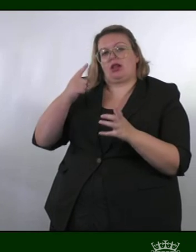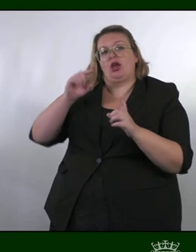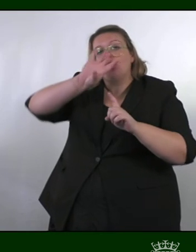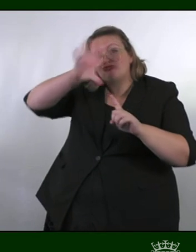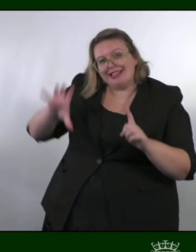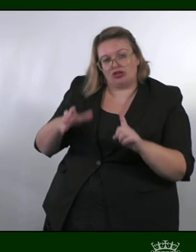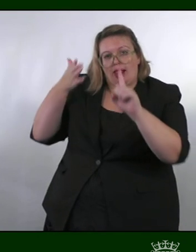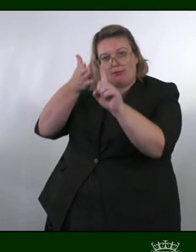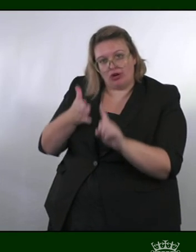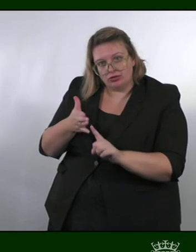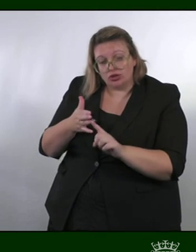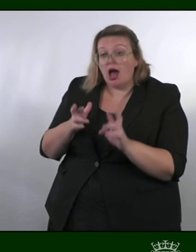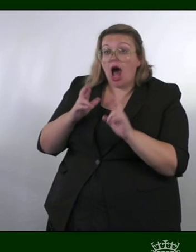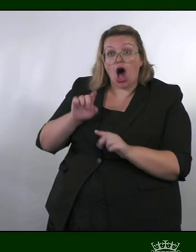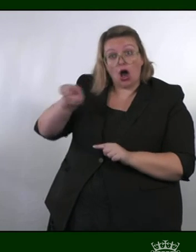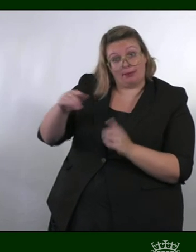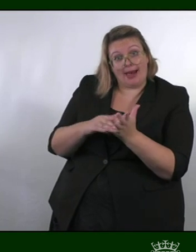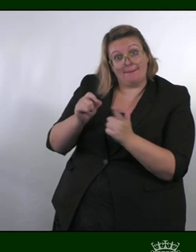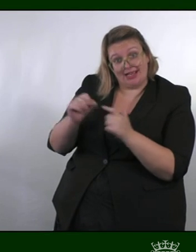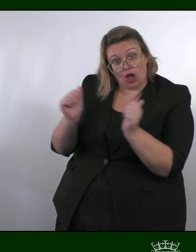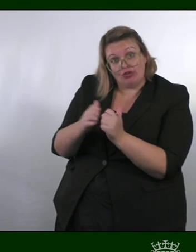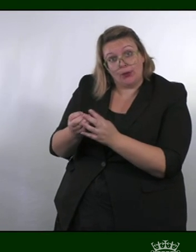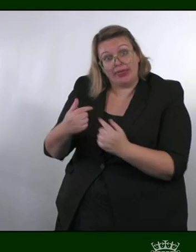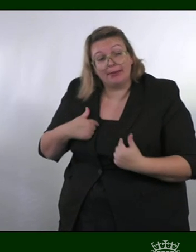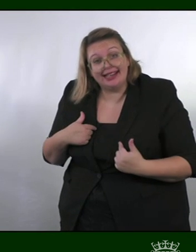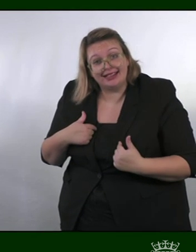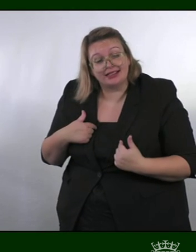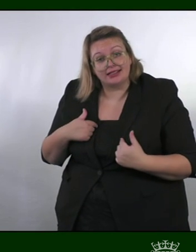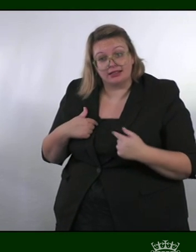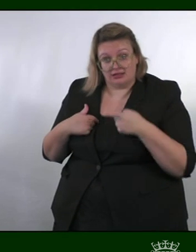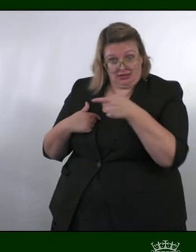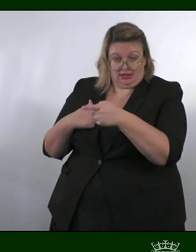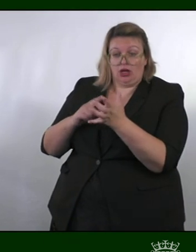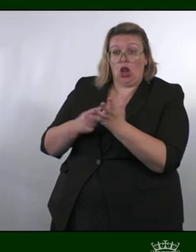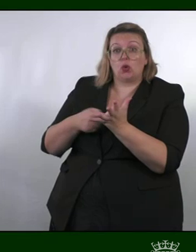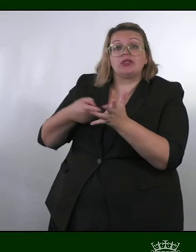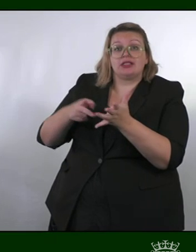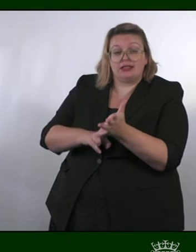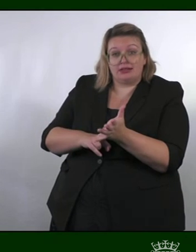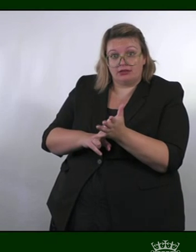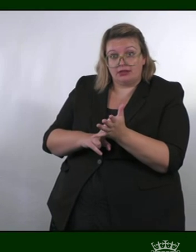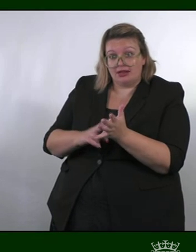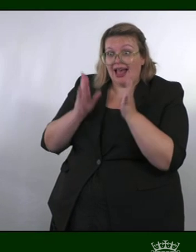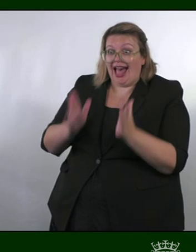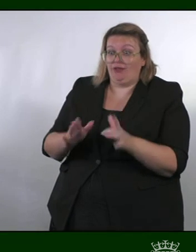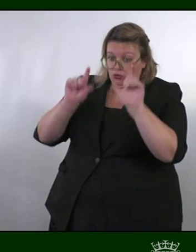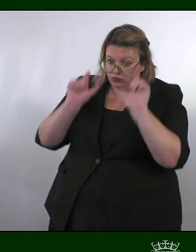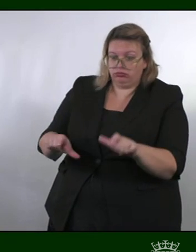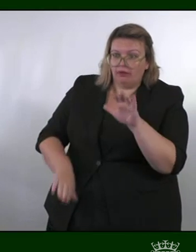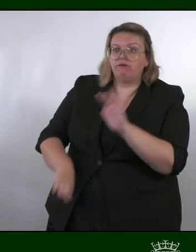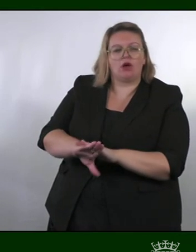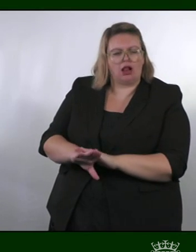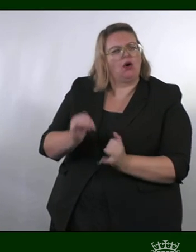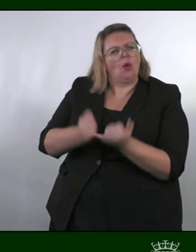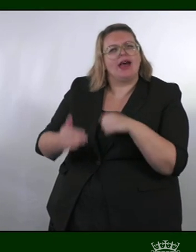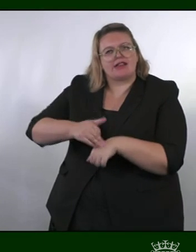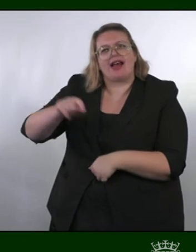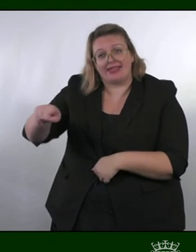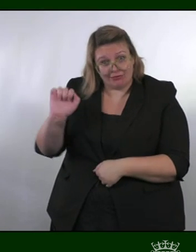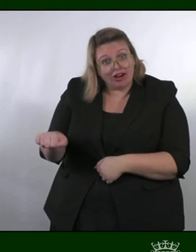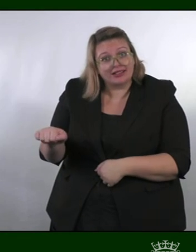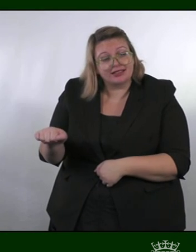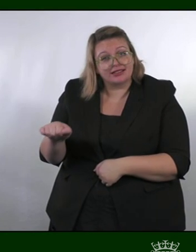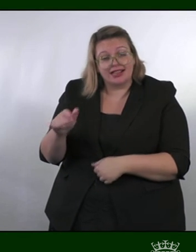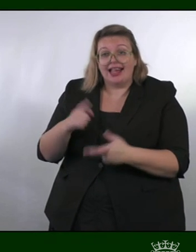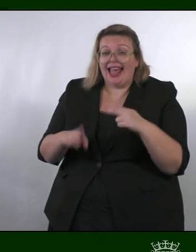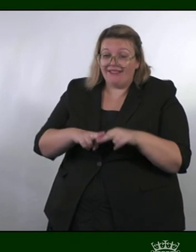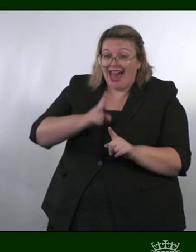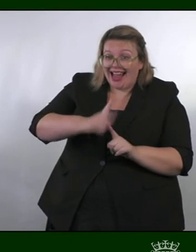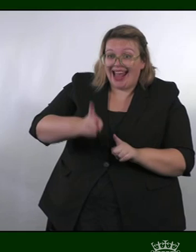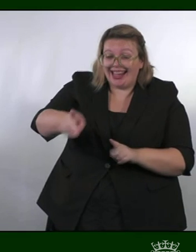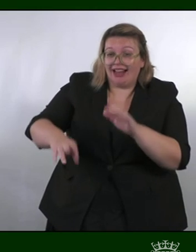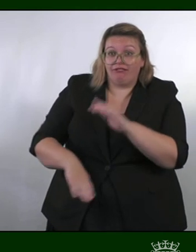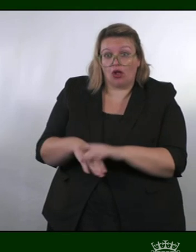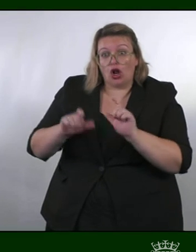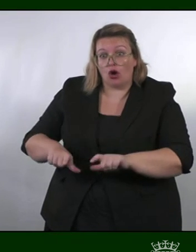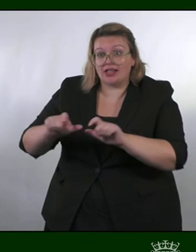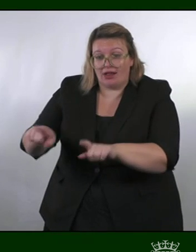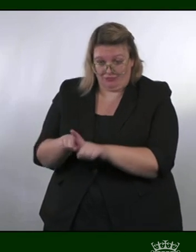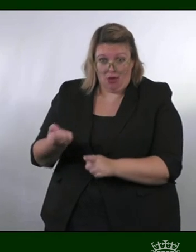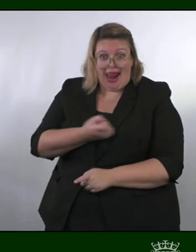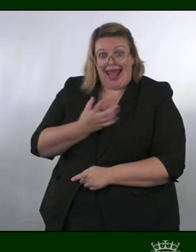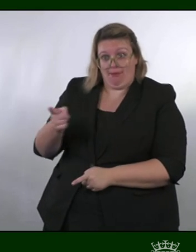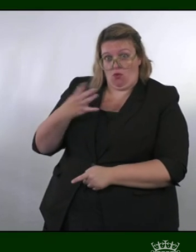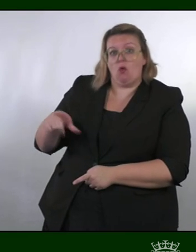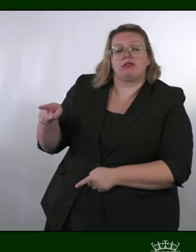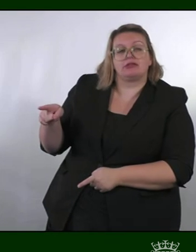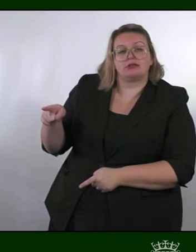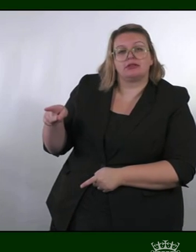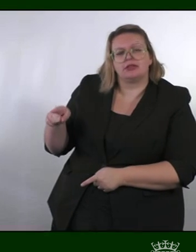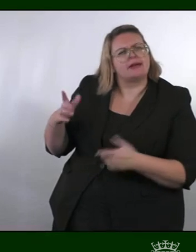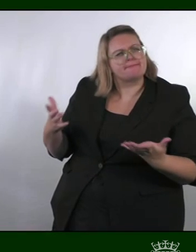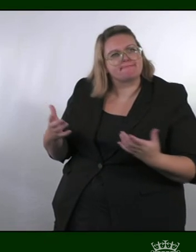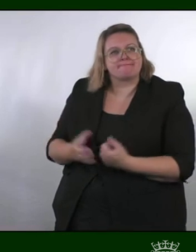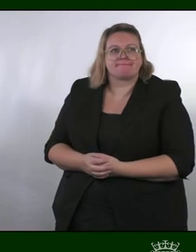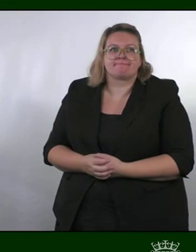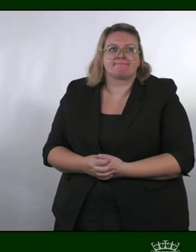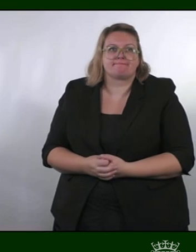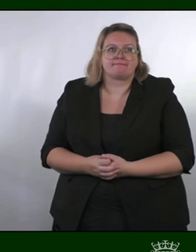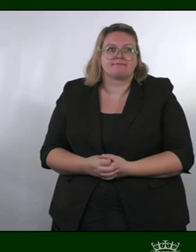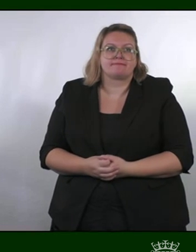I hope that the hon. Member agrees with me that it would make no sense at all for hard-pressed businesses in Luton to have their lights turned off and their doors shuttered in a series of multiple lockdowns of the kind recommended by the Labour party.